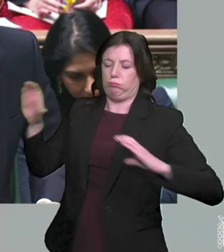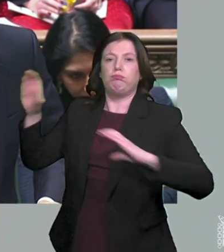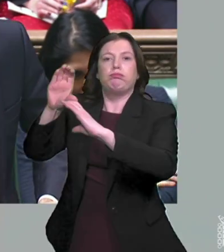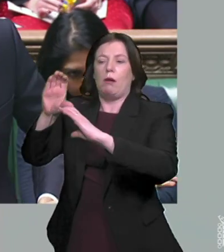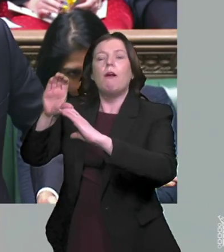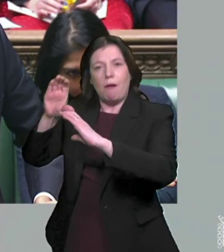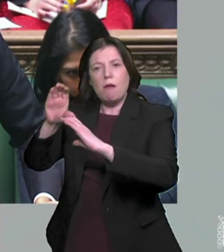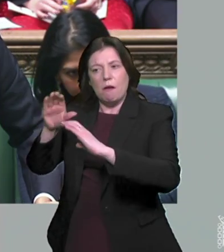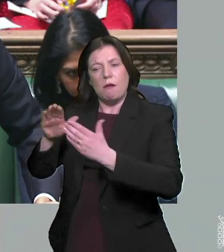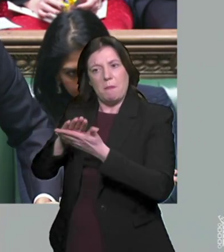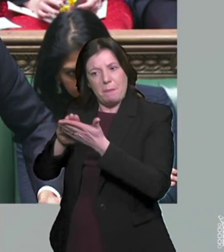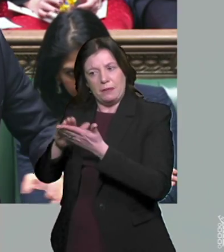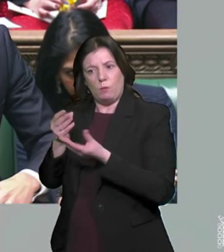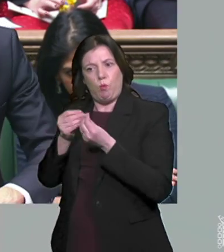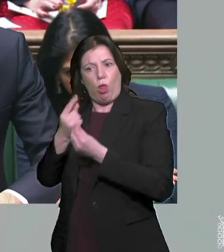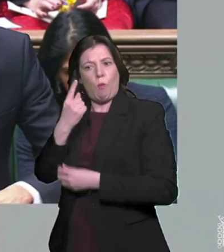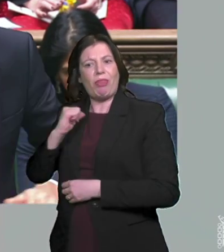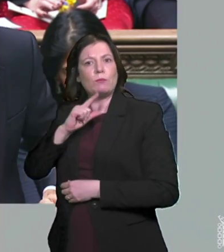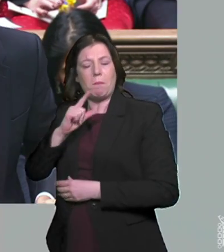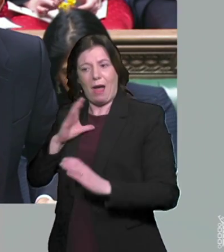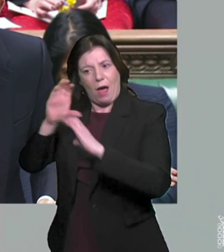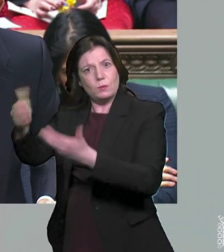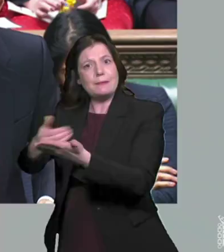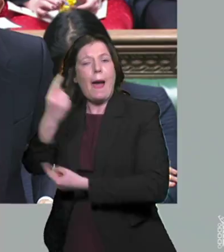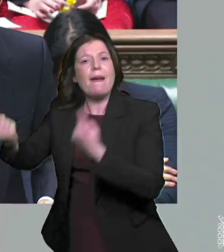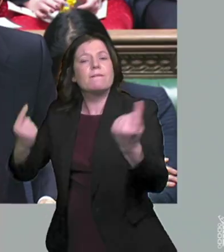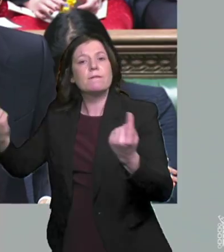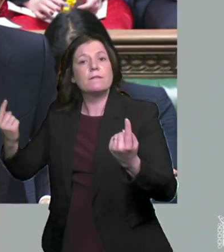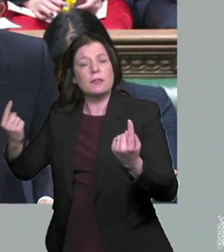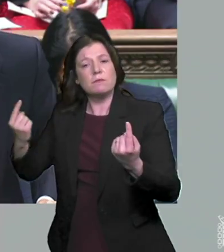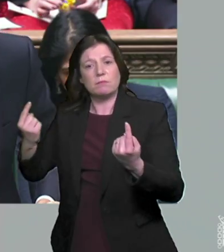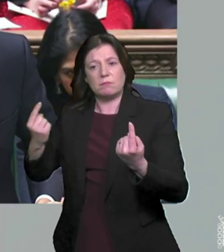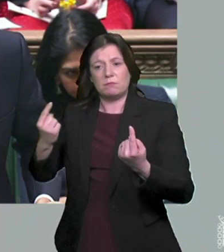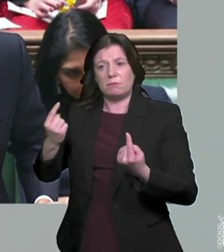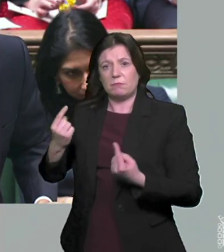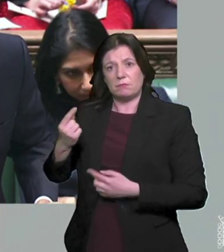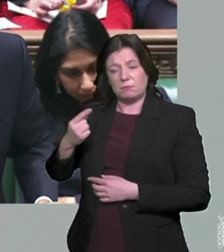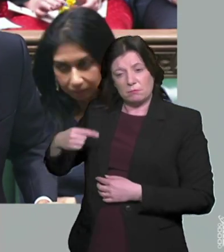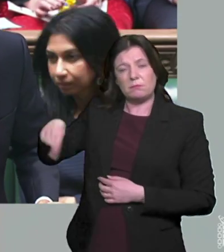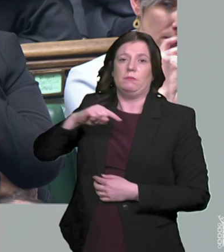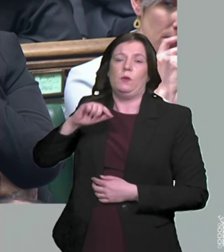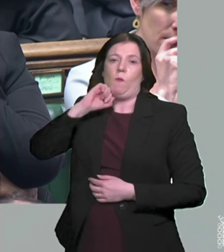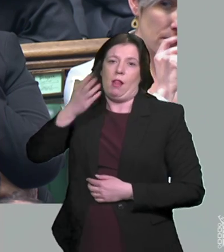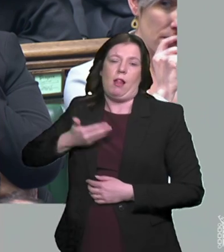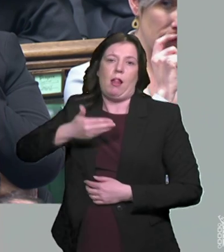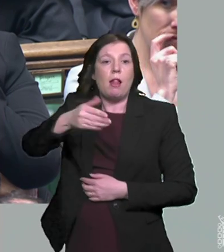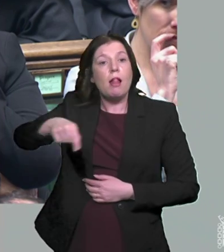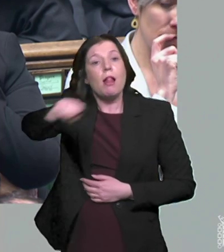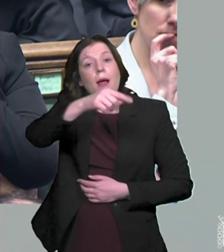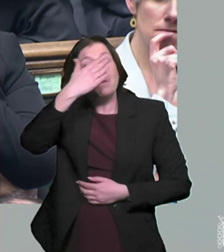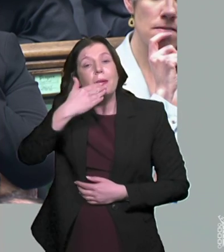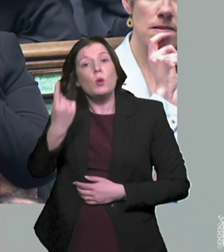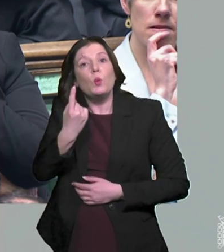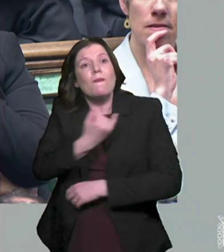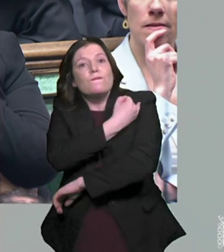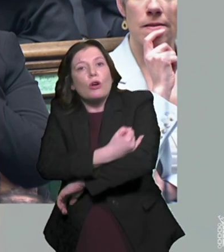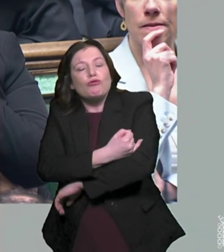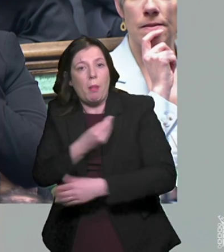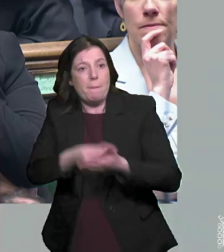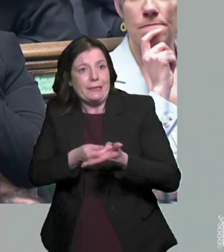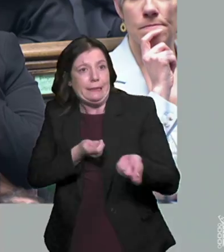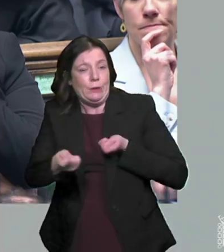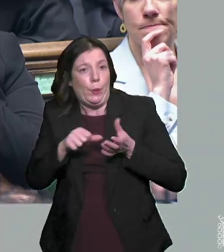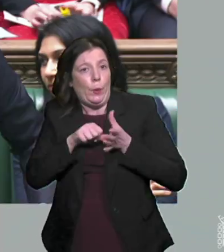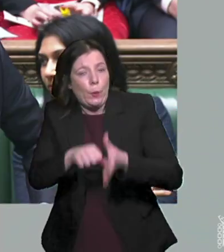However, the support does not end there: over the next year there will be about £1,000 of direct support for the most vulnerable families in the nation.